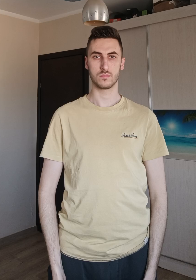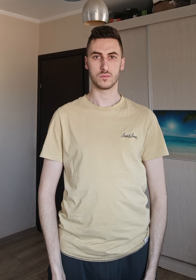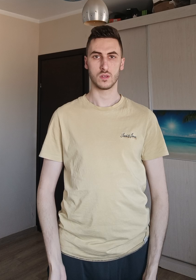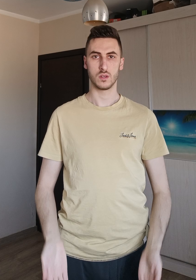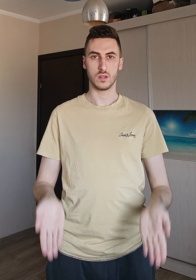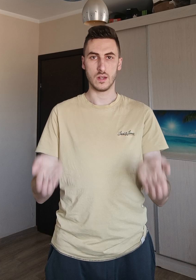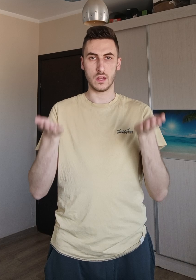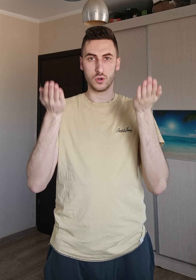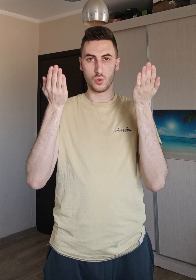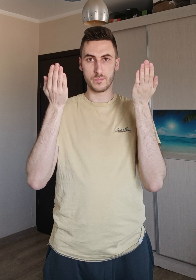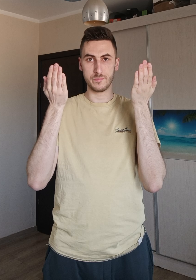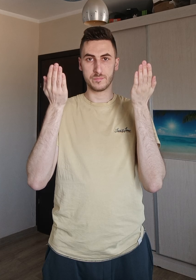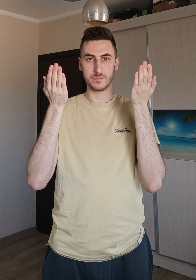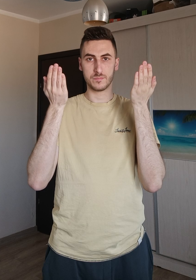לקום